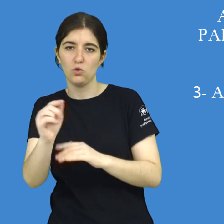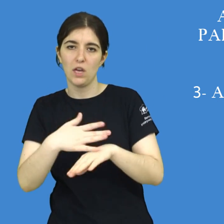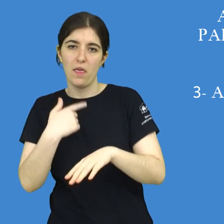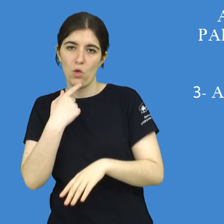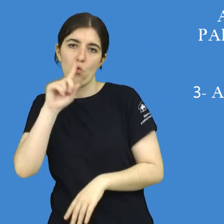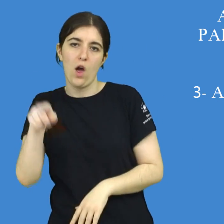querer decir